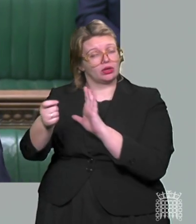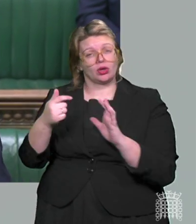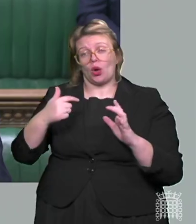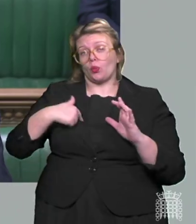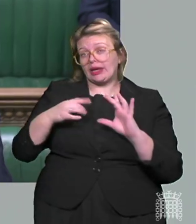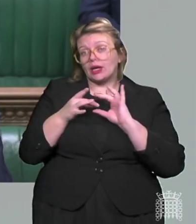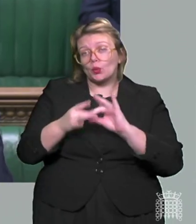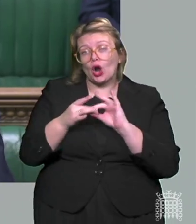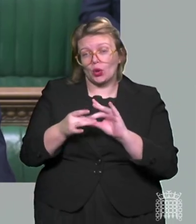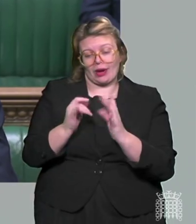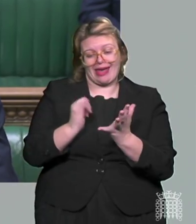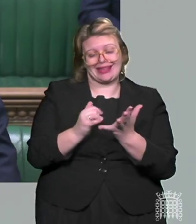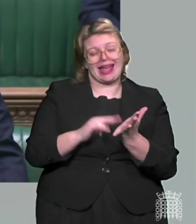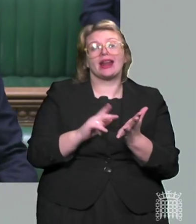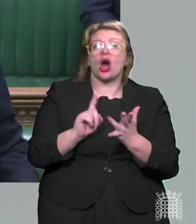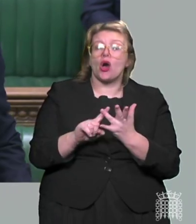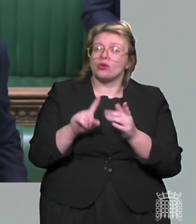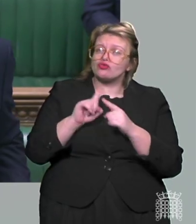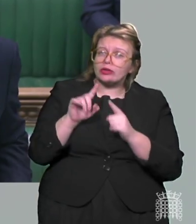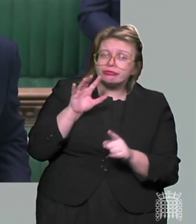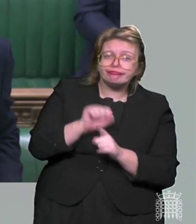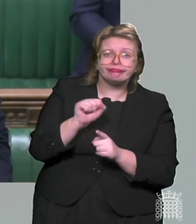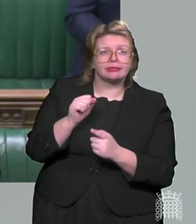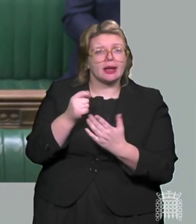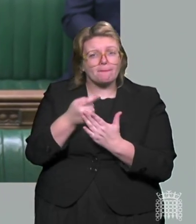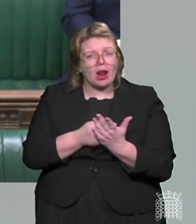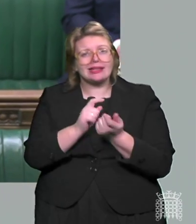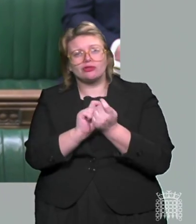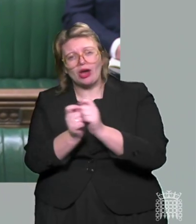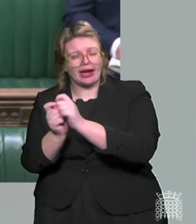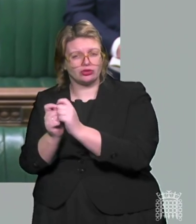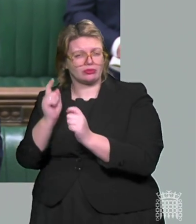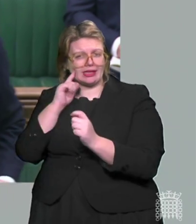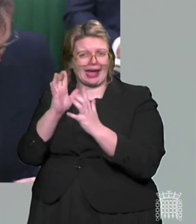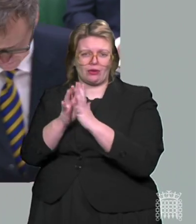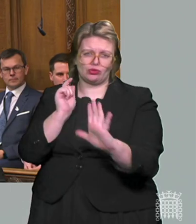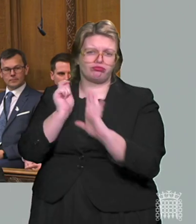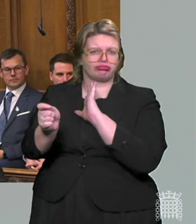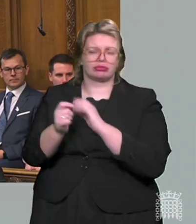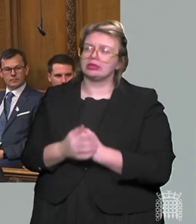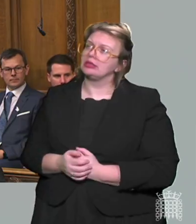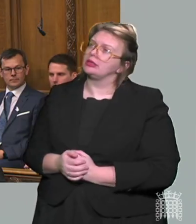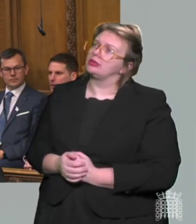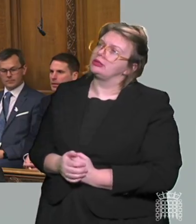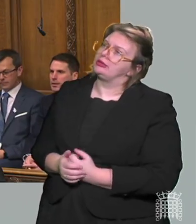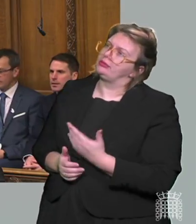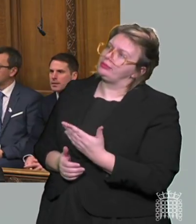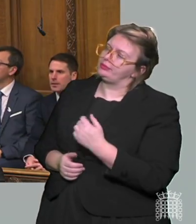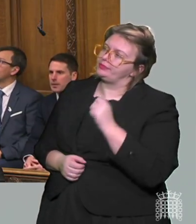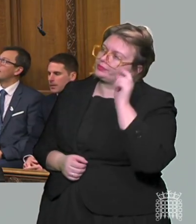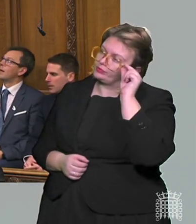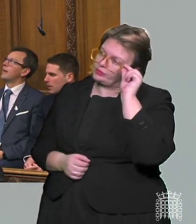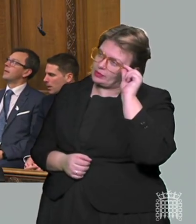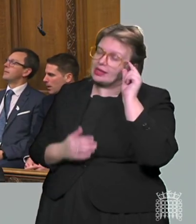I know that the Secretary of State for Business, Energy and Industrial Strategy is very involved in that.